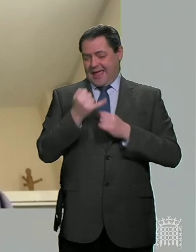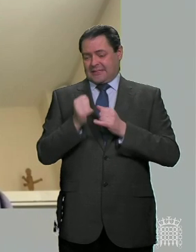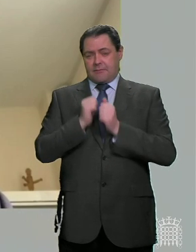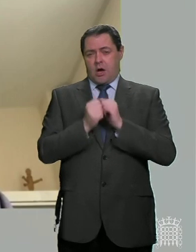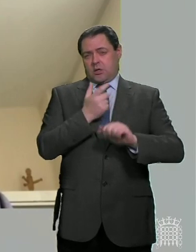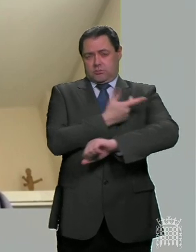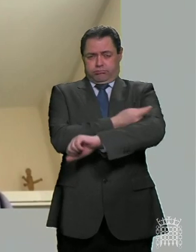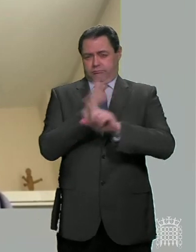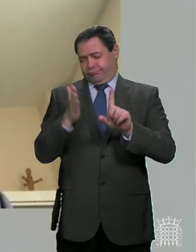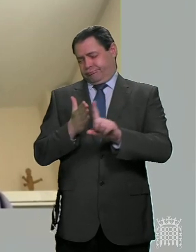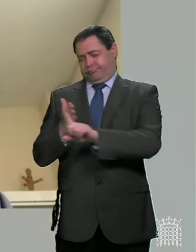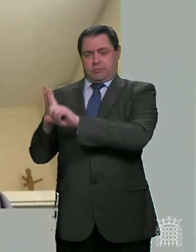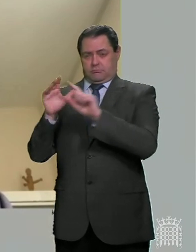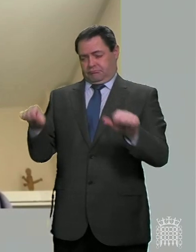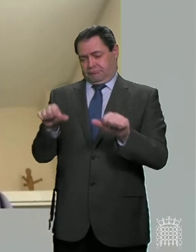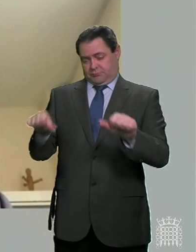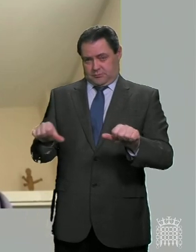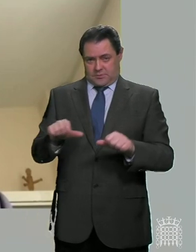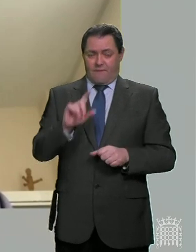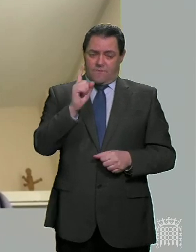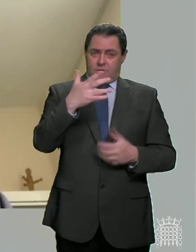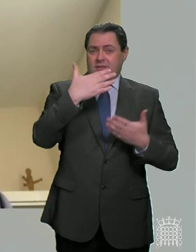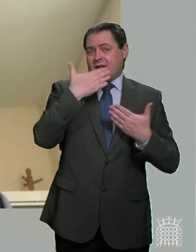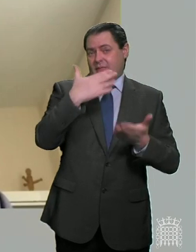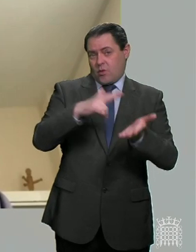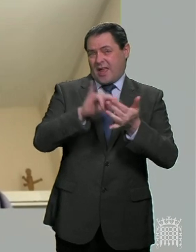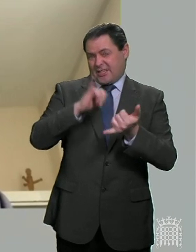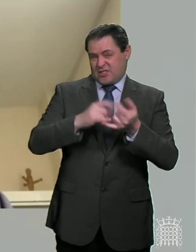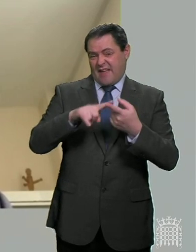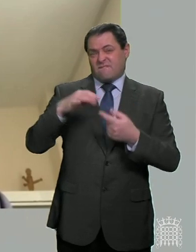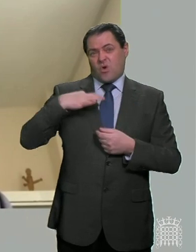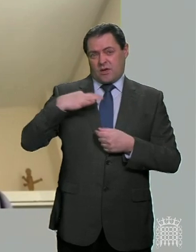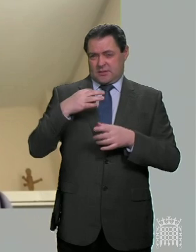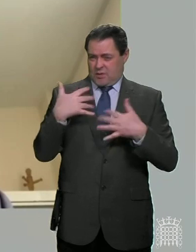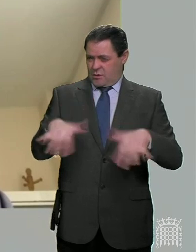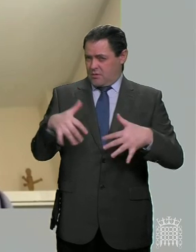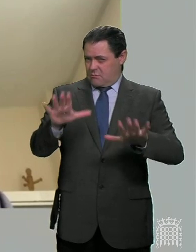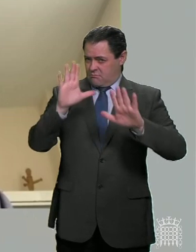Will my right honourable Friend please thank the NHS and its volunteers here for this amazing effort?